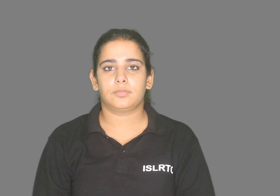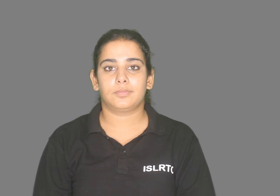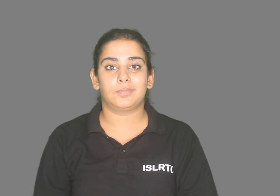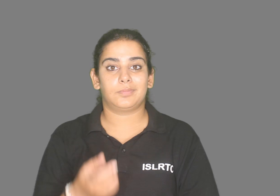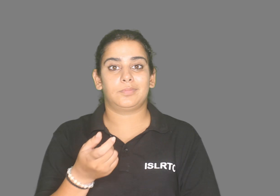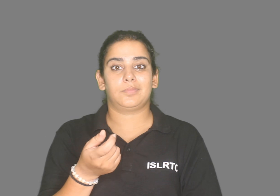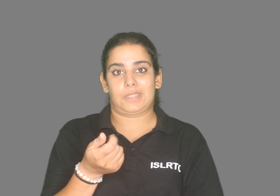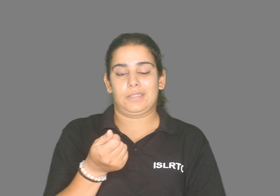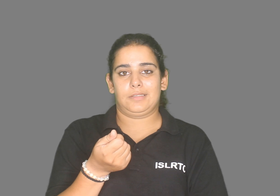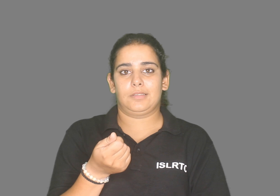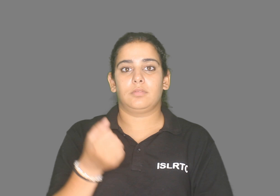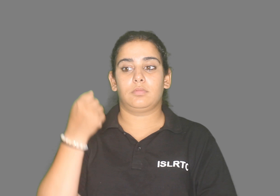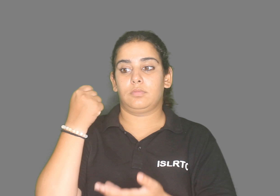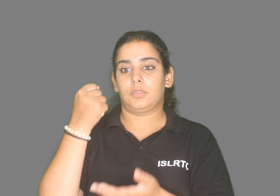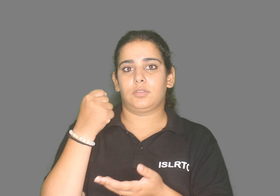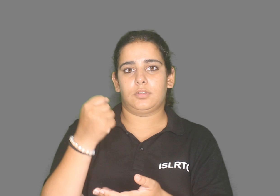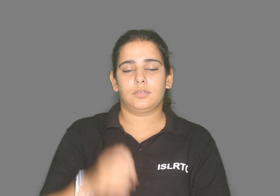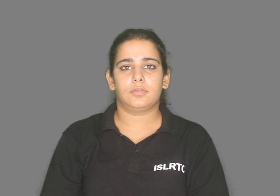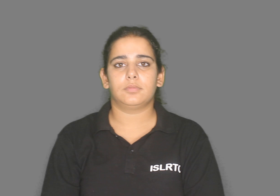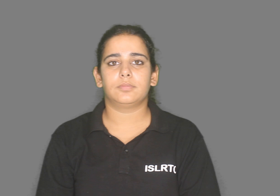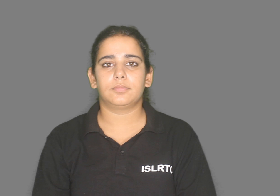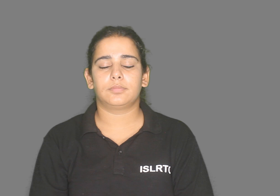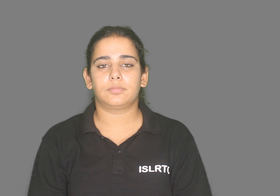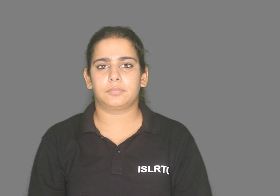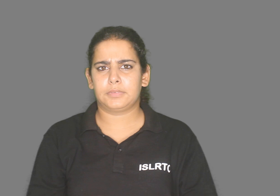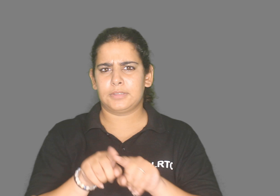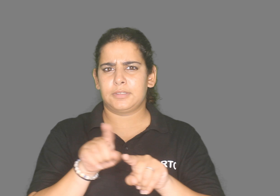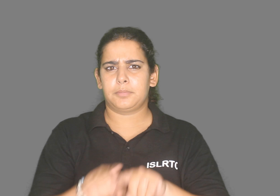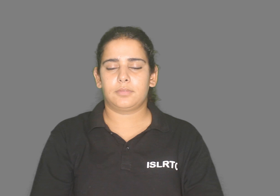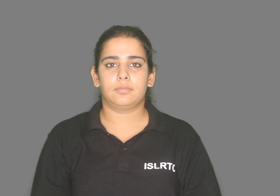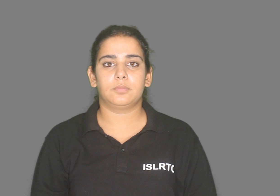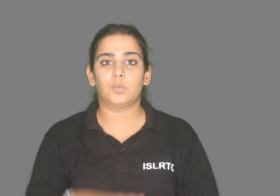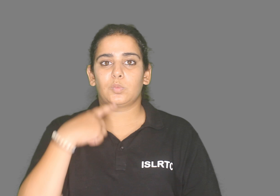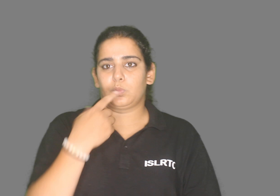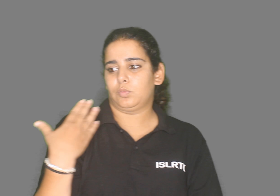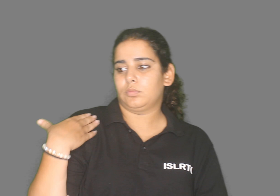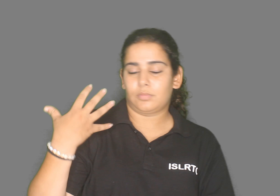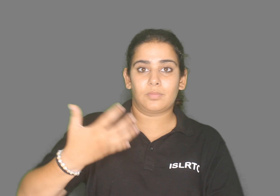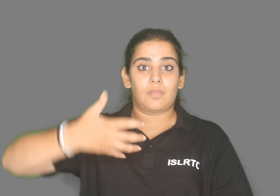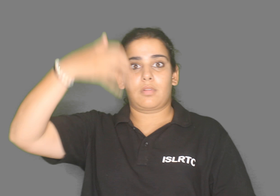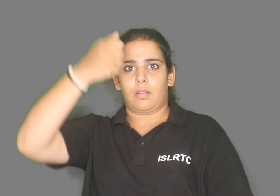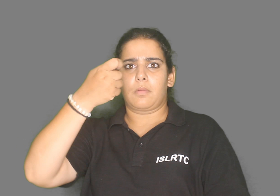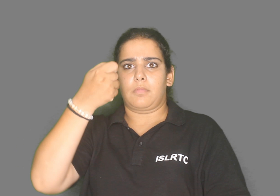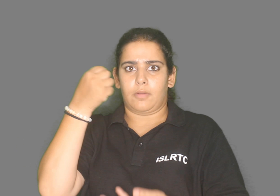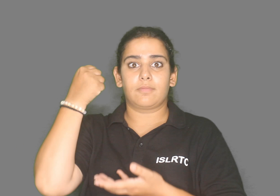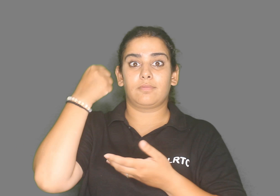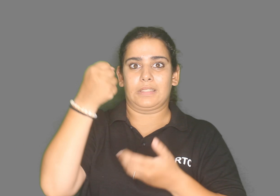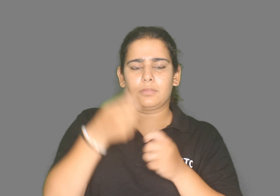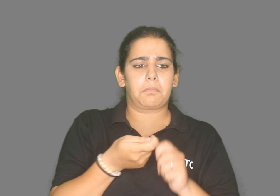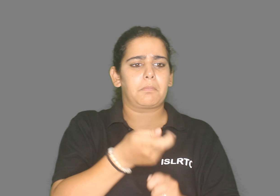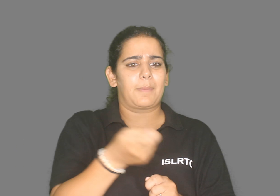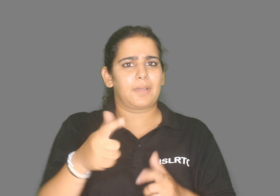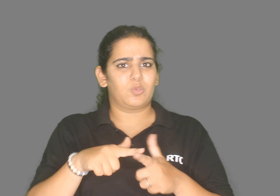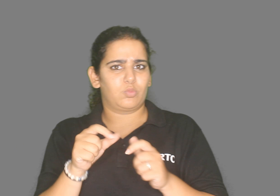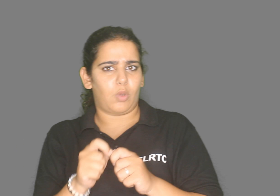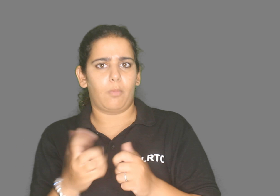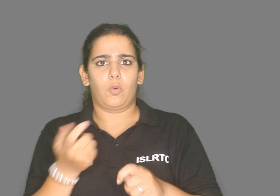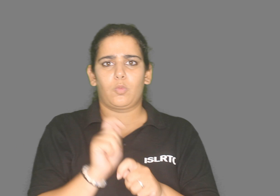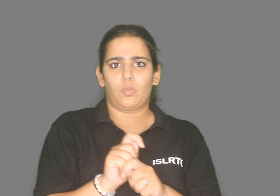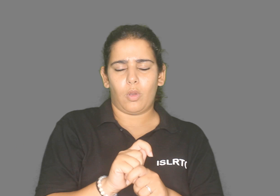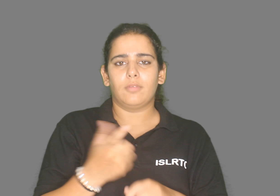Collector An official who is responsible for collecting money